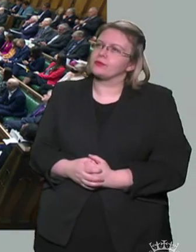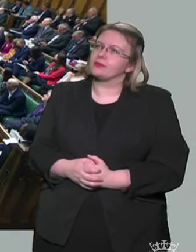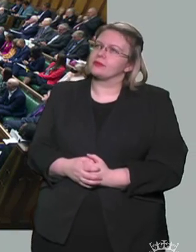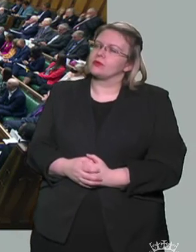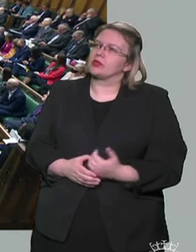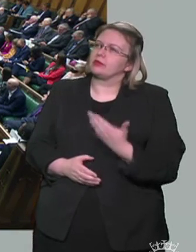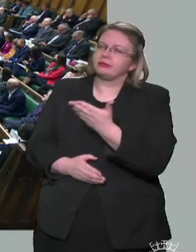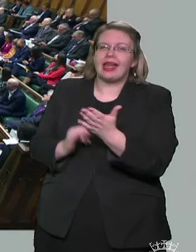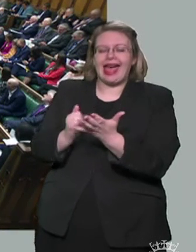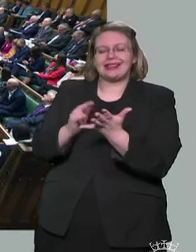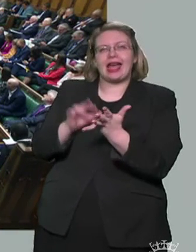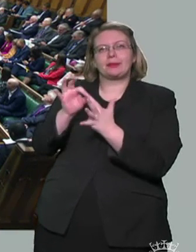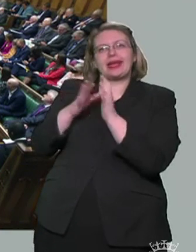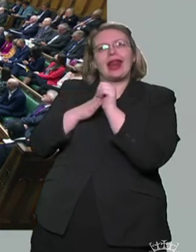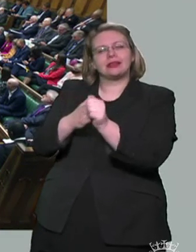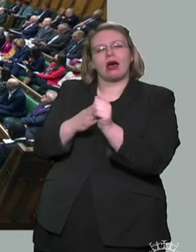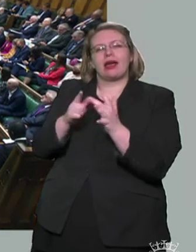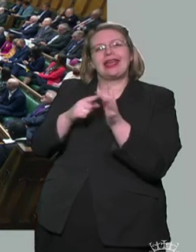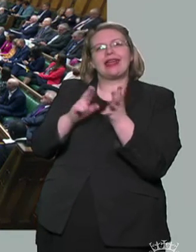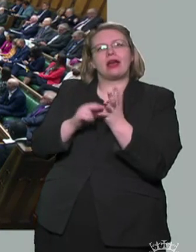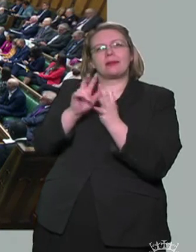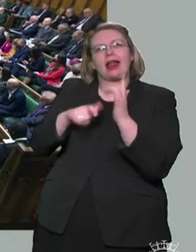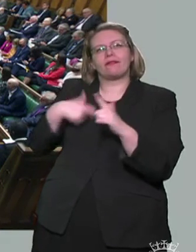We now come to SNP leader Ian Blackford.